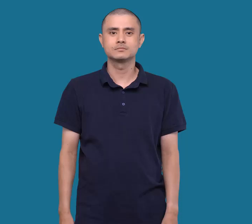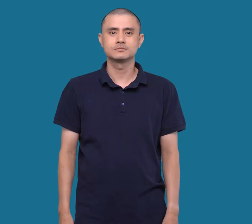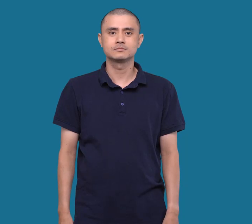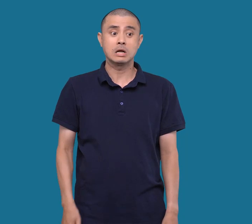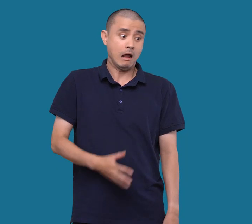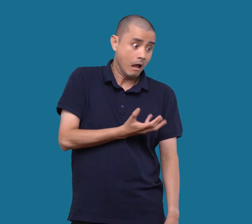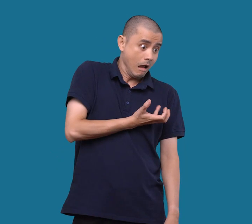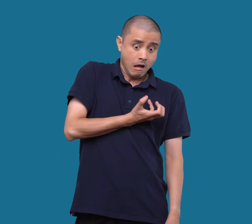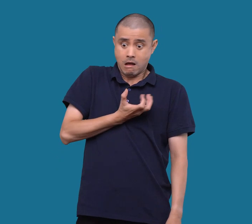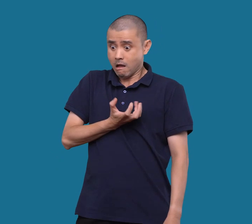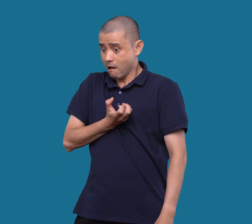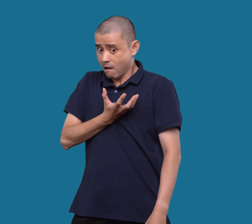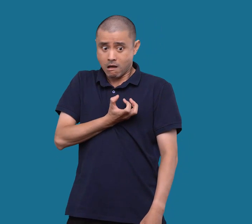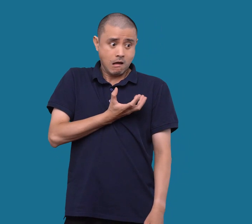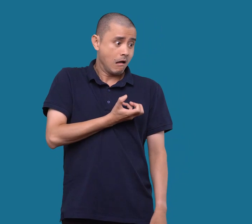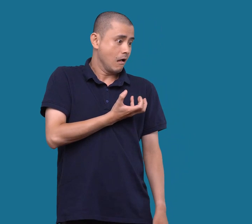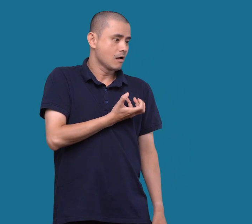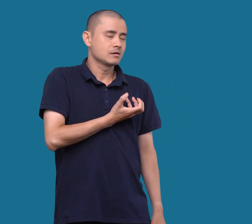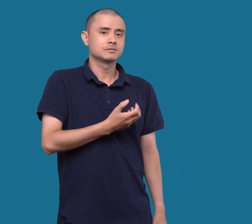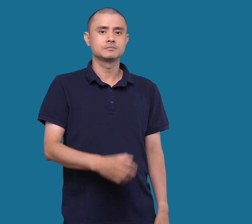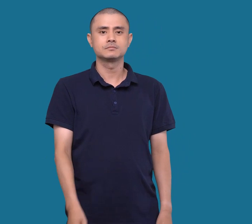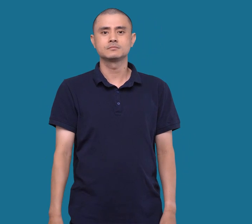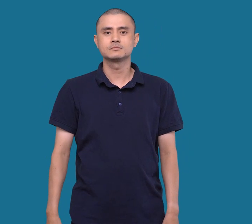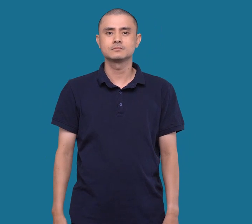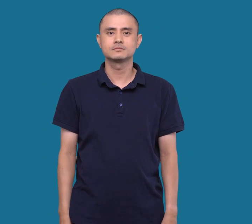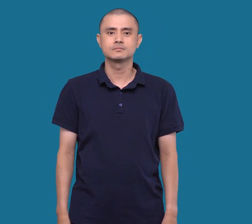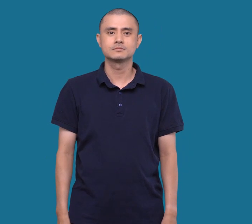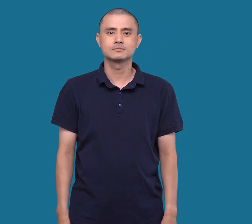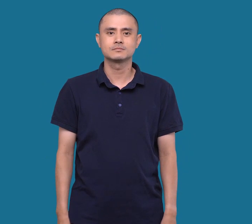hốt hoảng